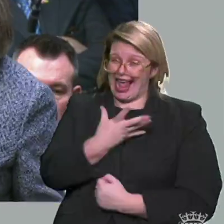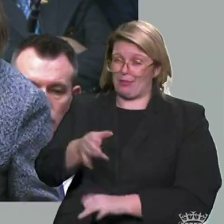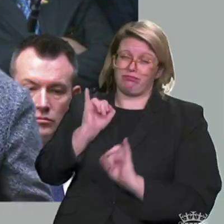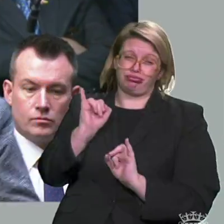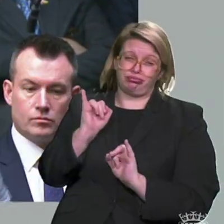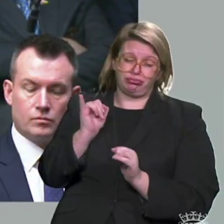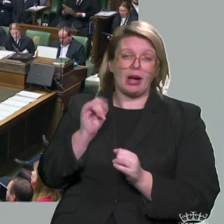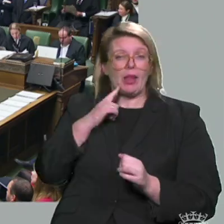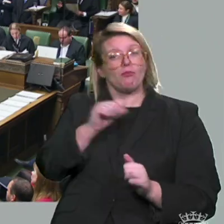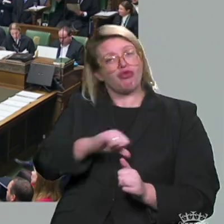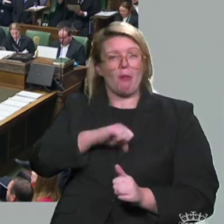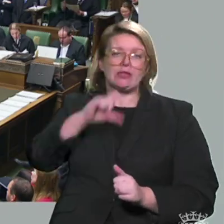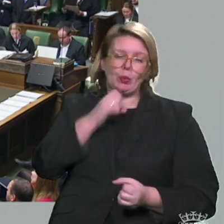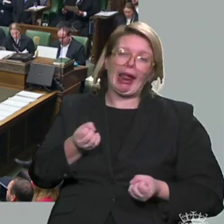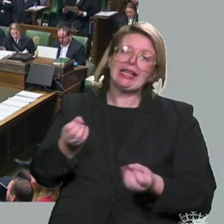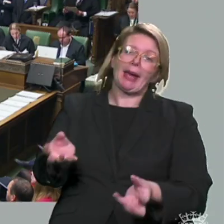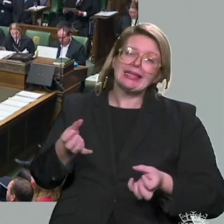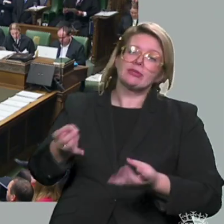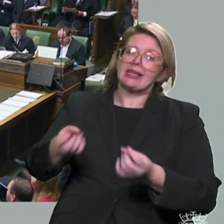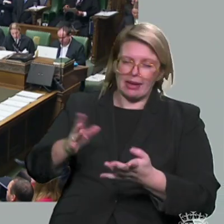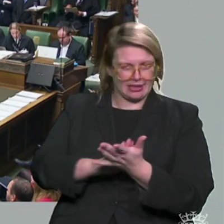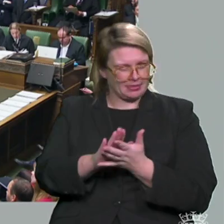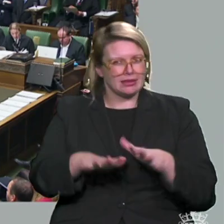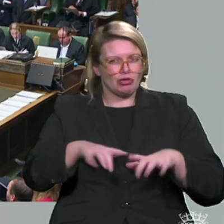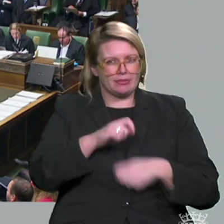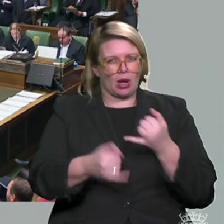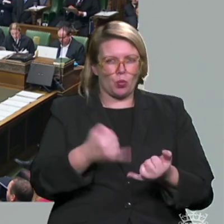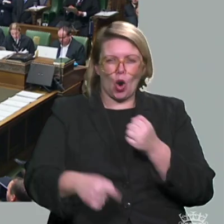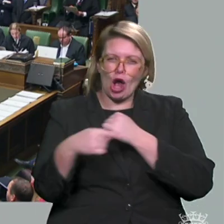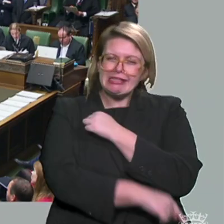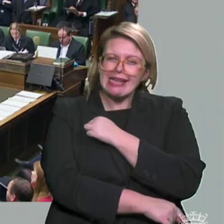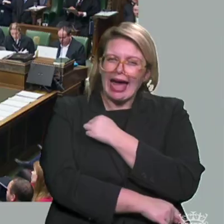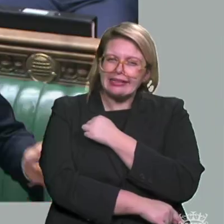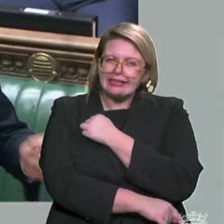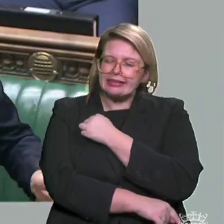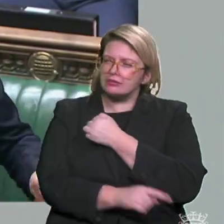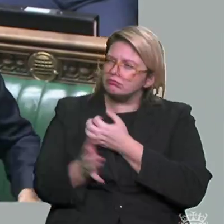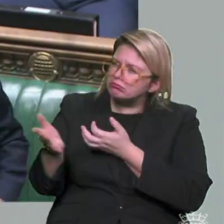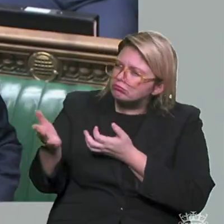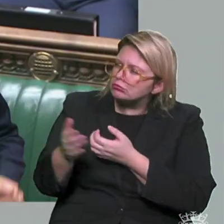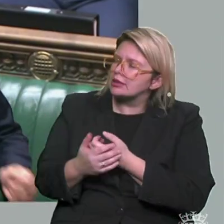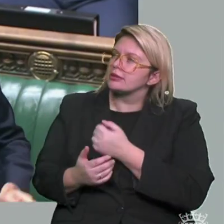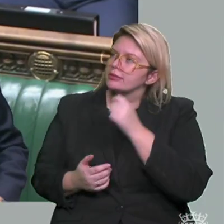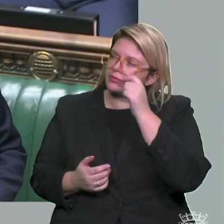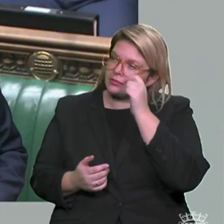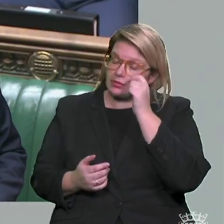My honourable Friend is absolutely right.